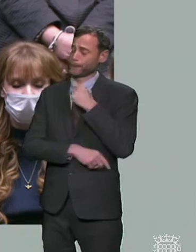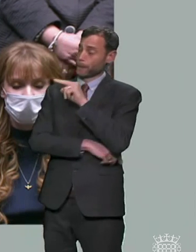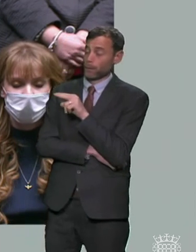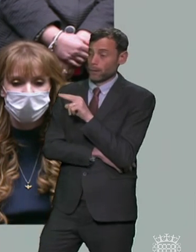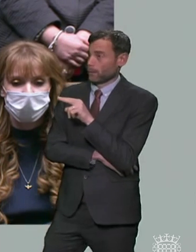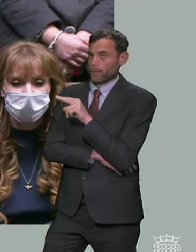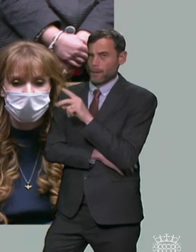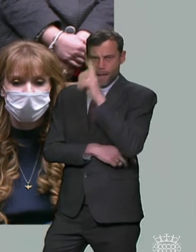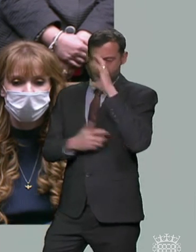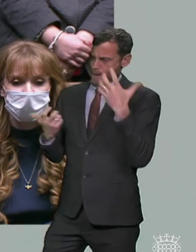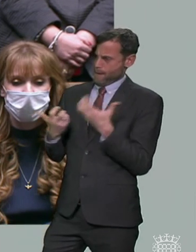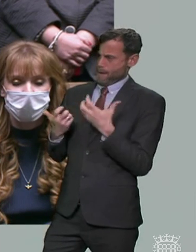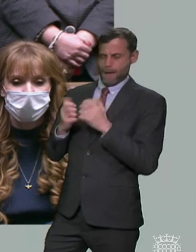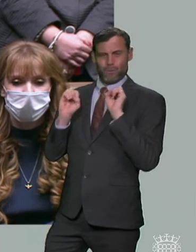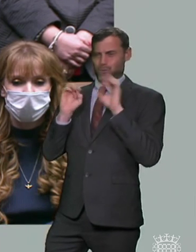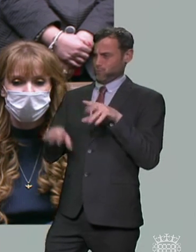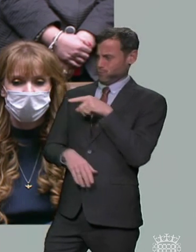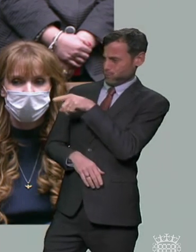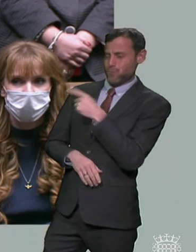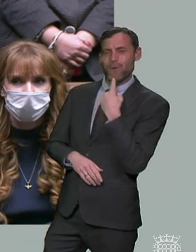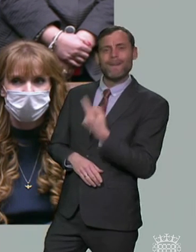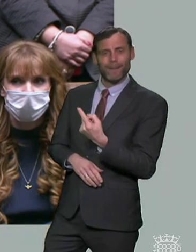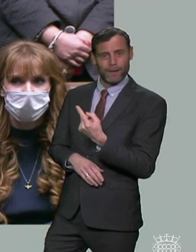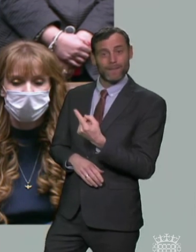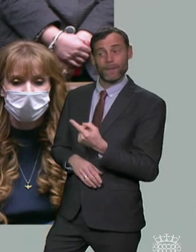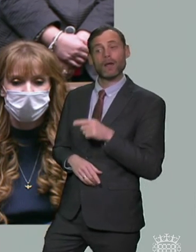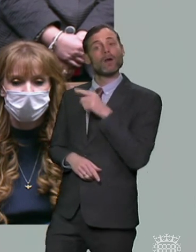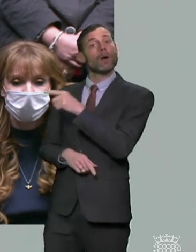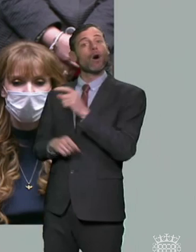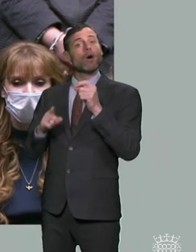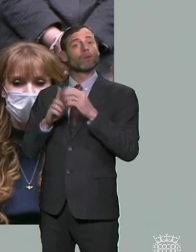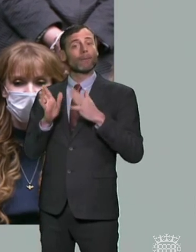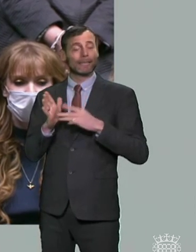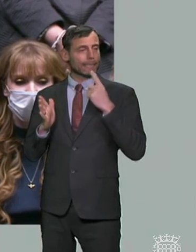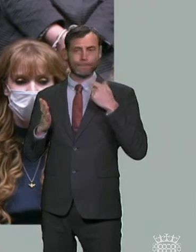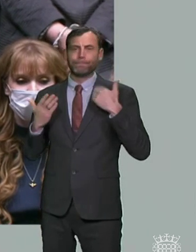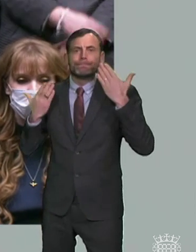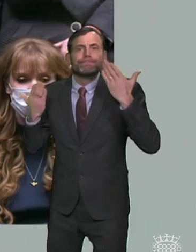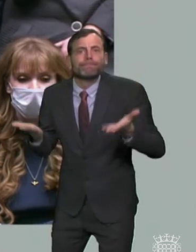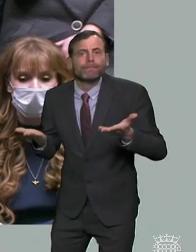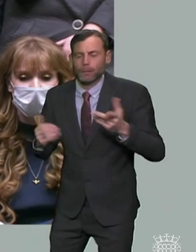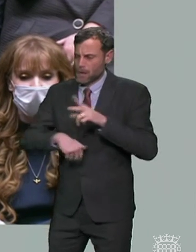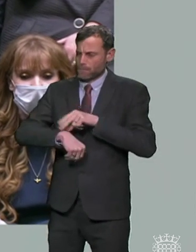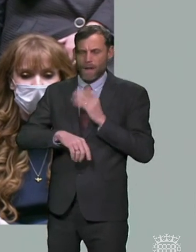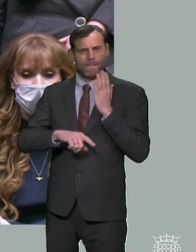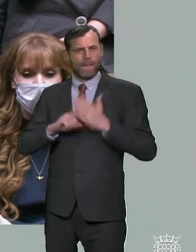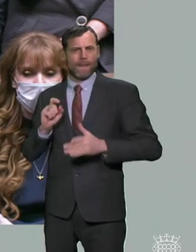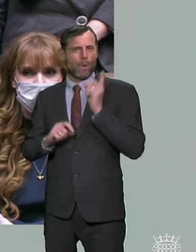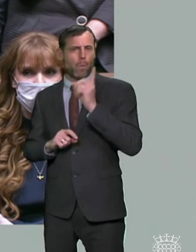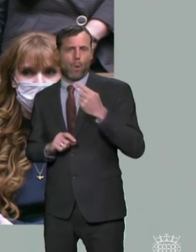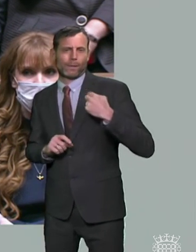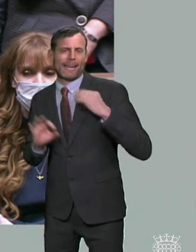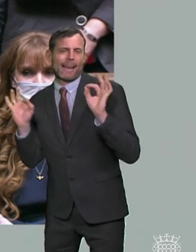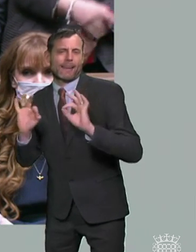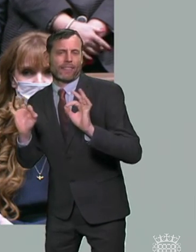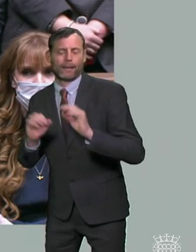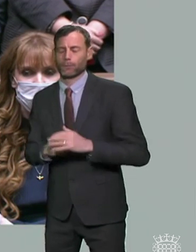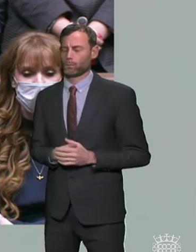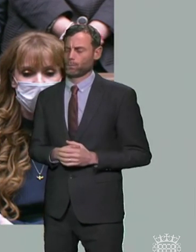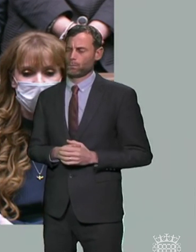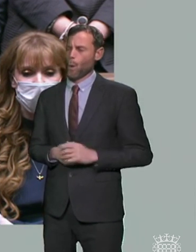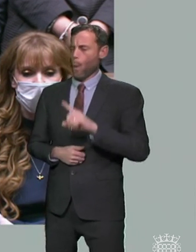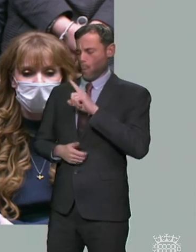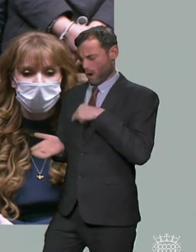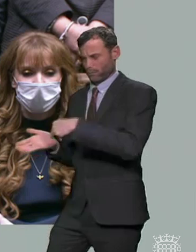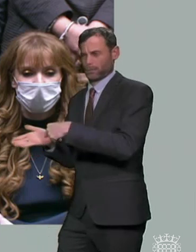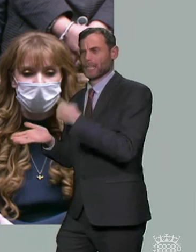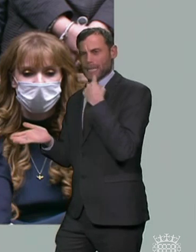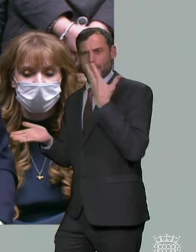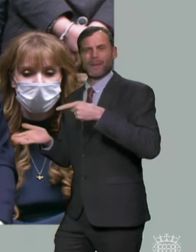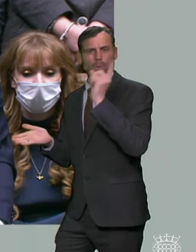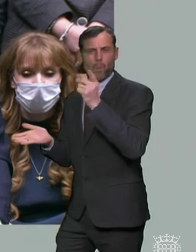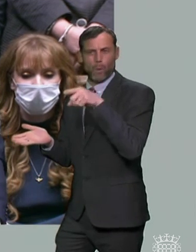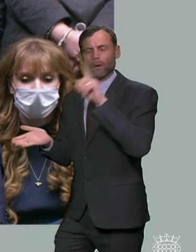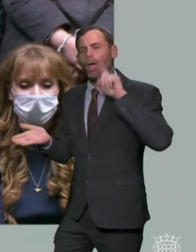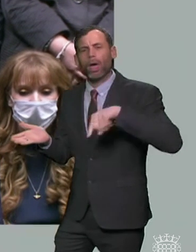If the Prime Minister’s new defence were true, it requires him to suggest that his staff are not being truthful when they say they warned him about the party.